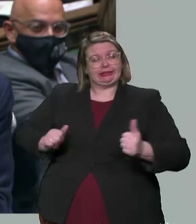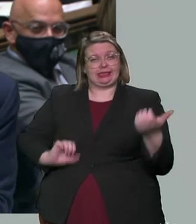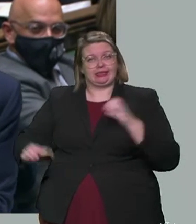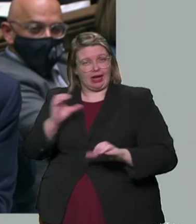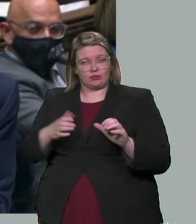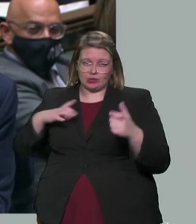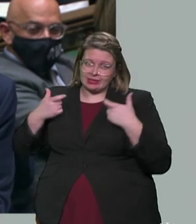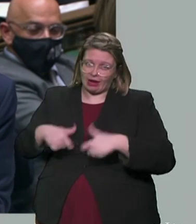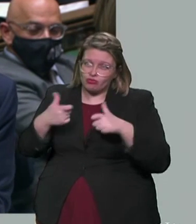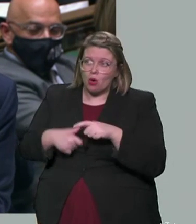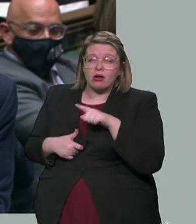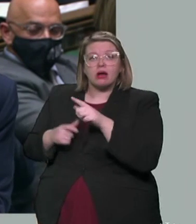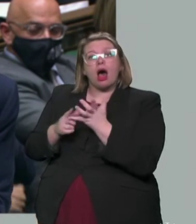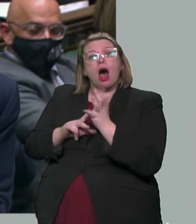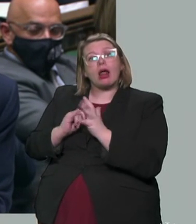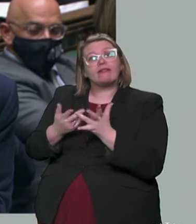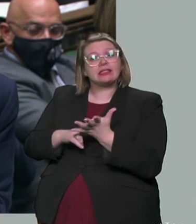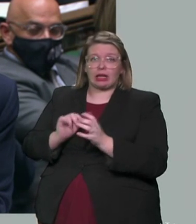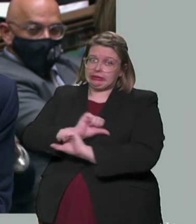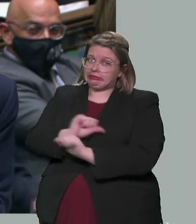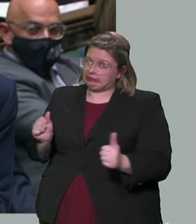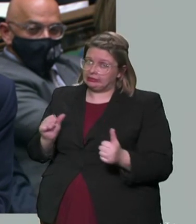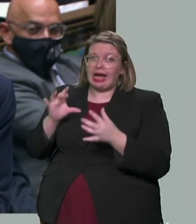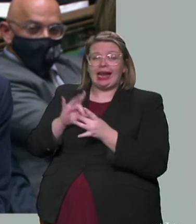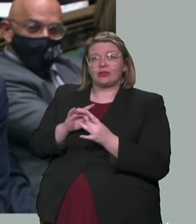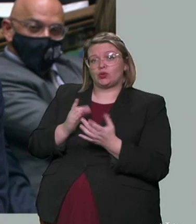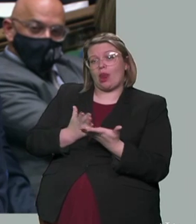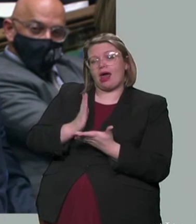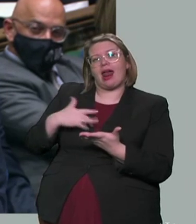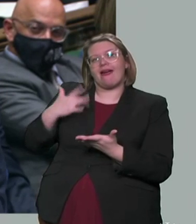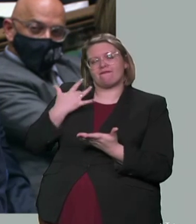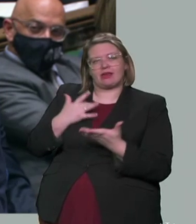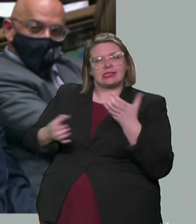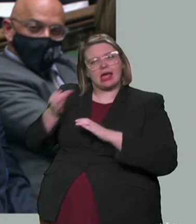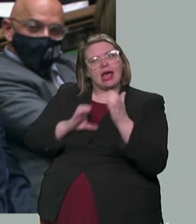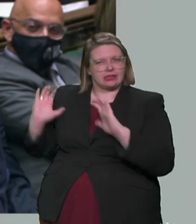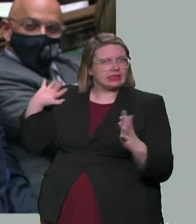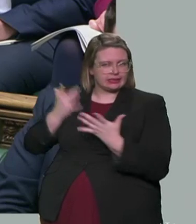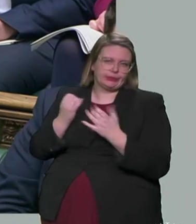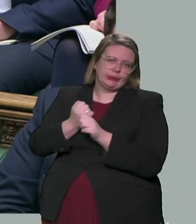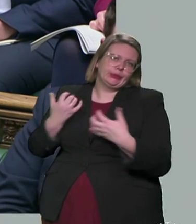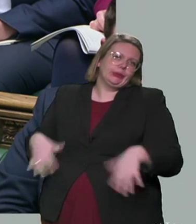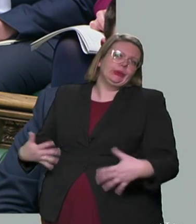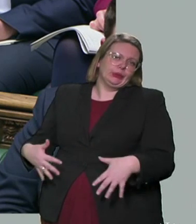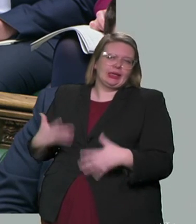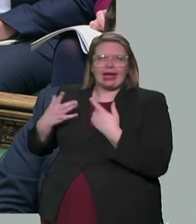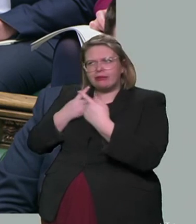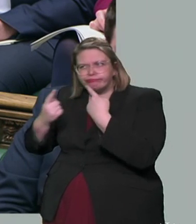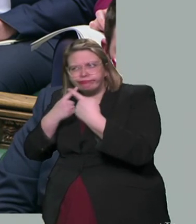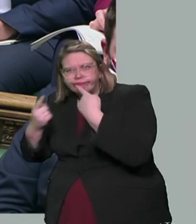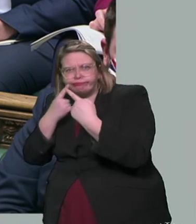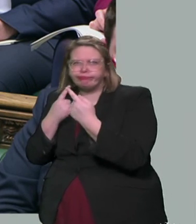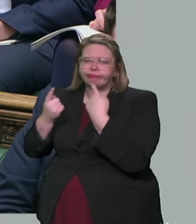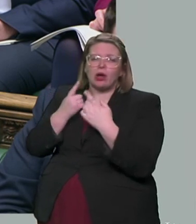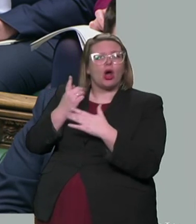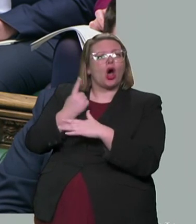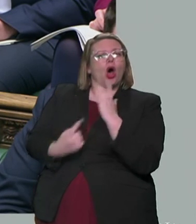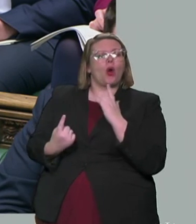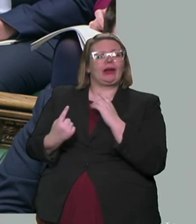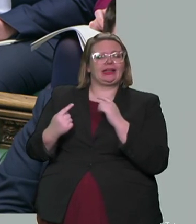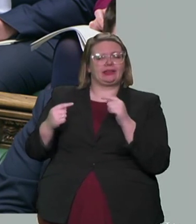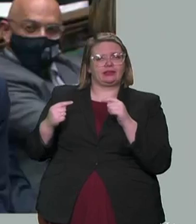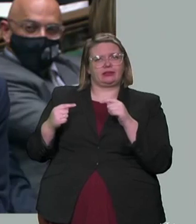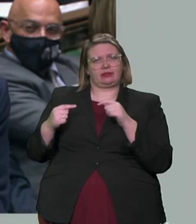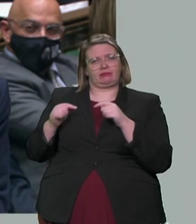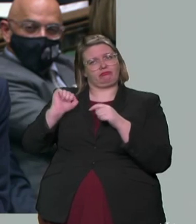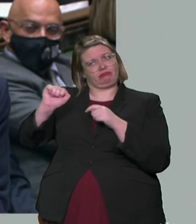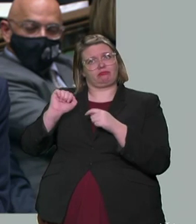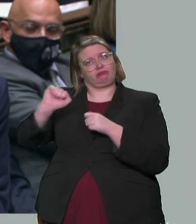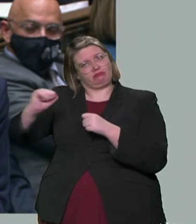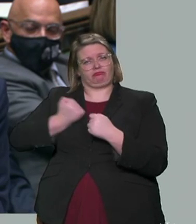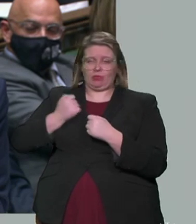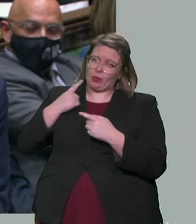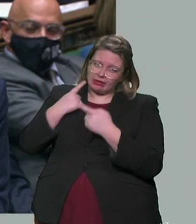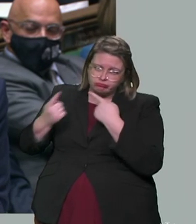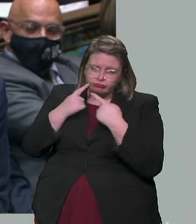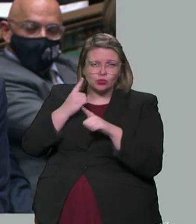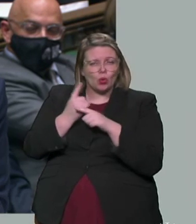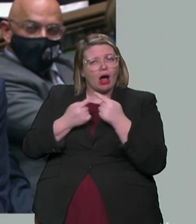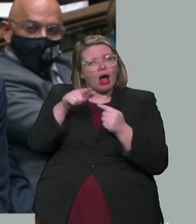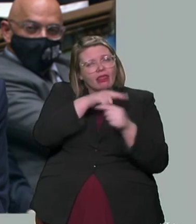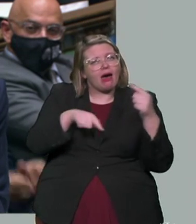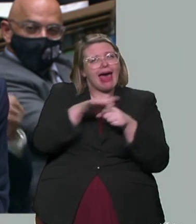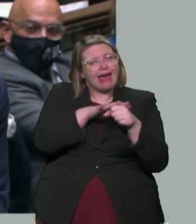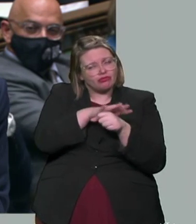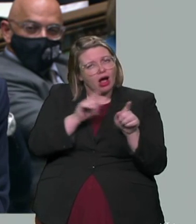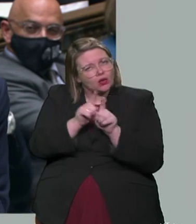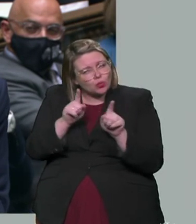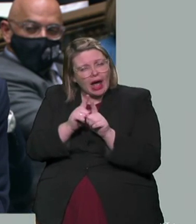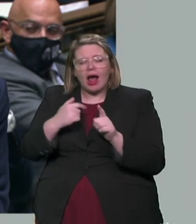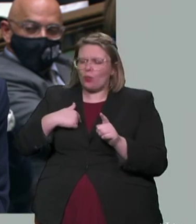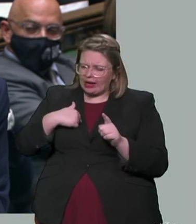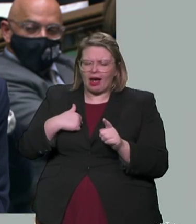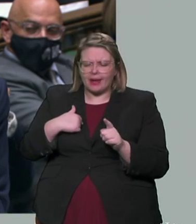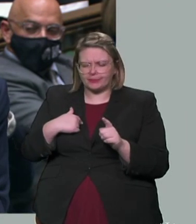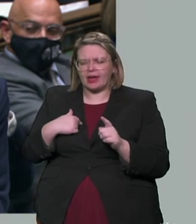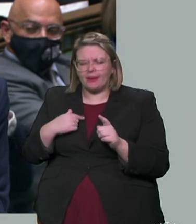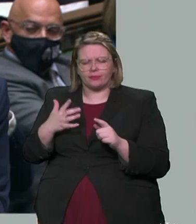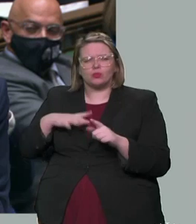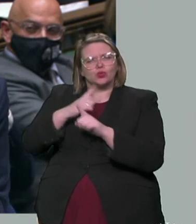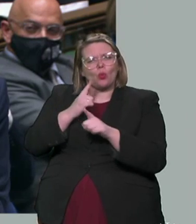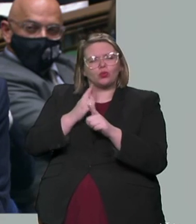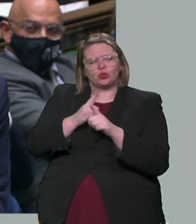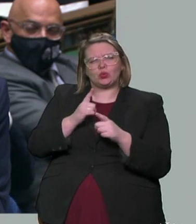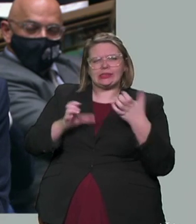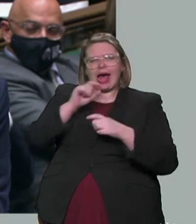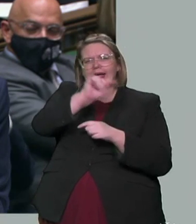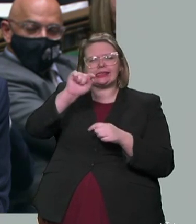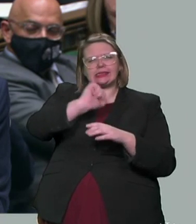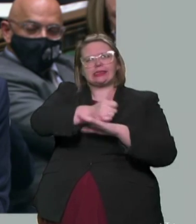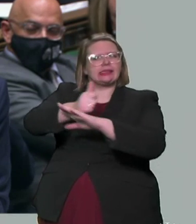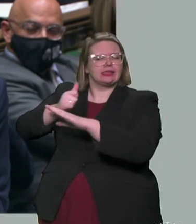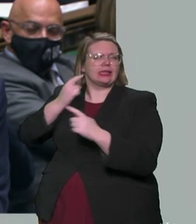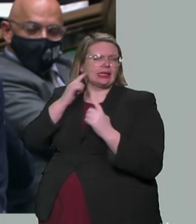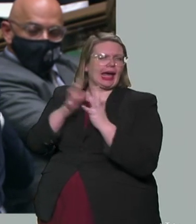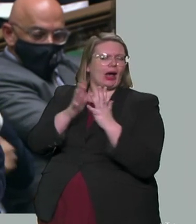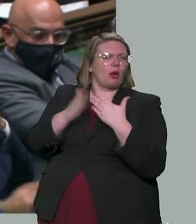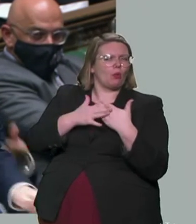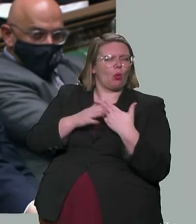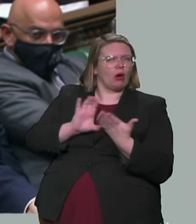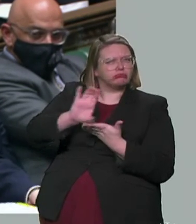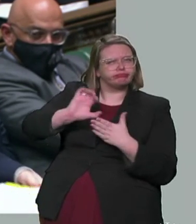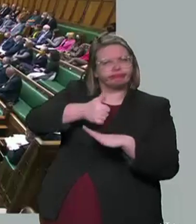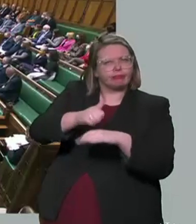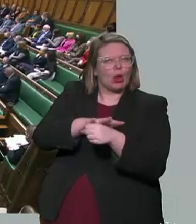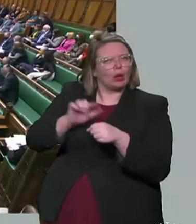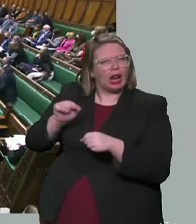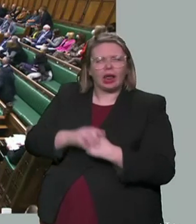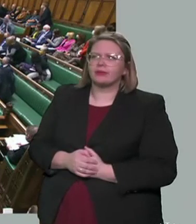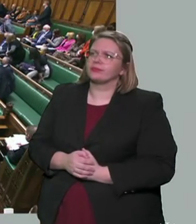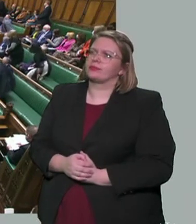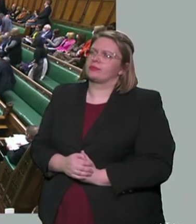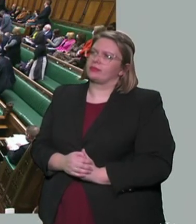Ulverston has a rich history in the life sciences, and we are in regular consultation—not just officials in BEIS—with my honourable Friend and with officials in the sector to see what more we can do to further investment in the area.